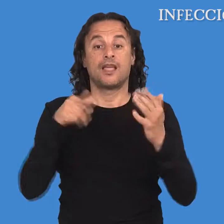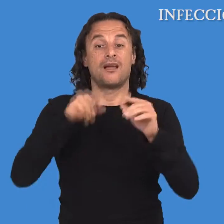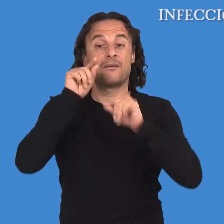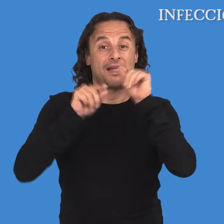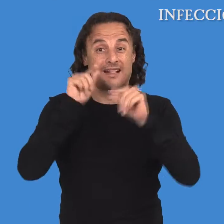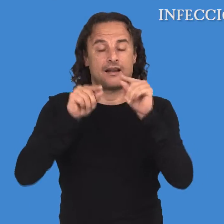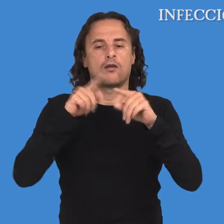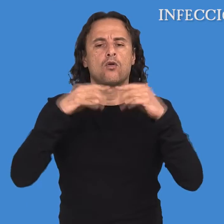virus